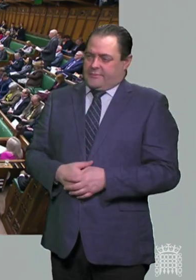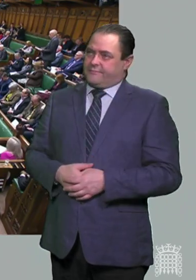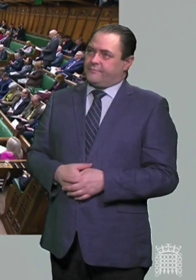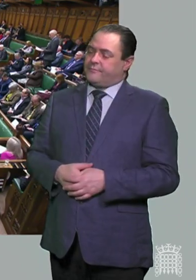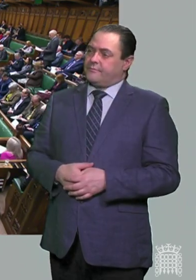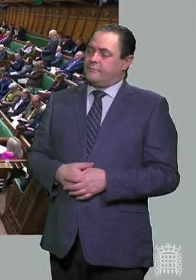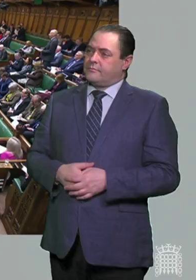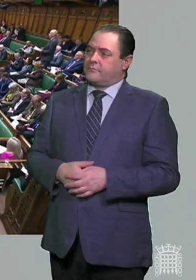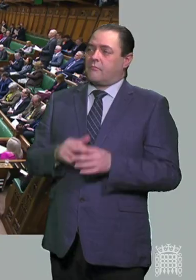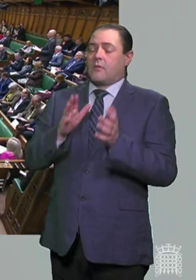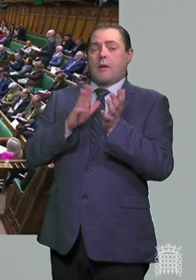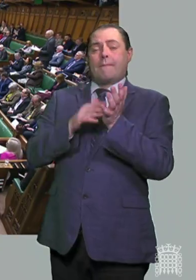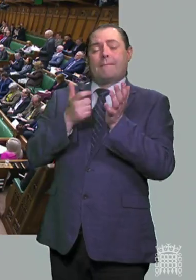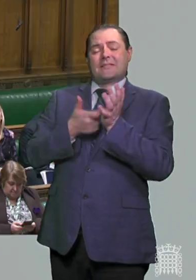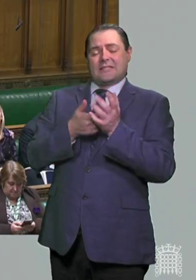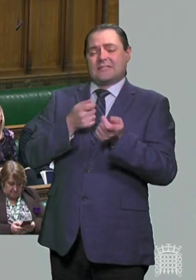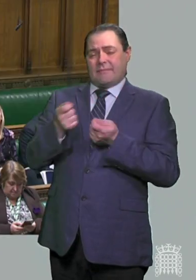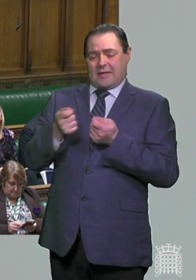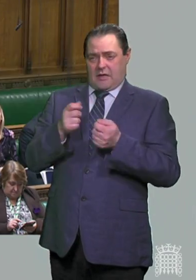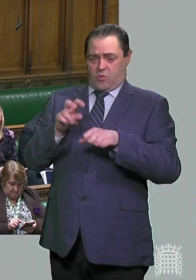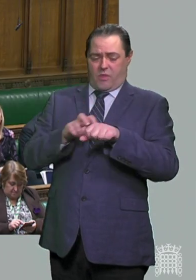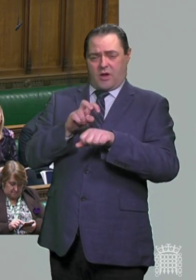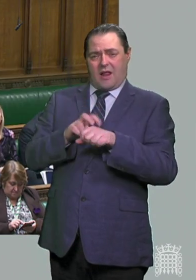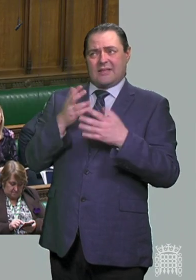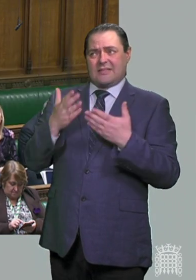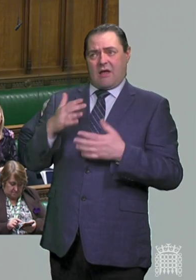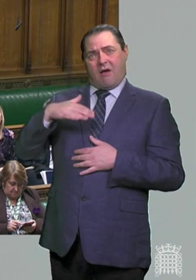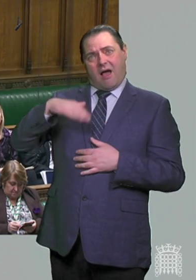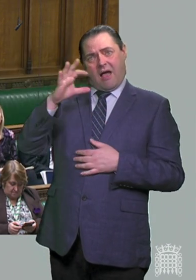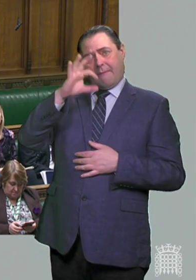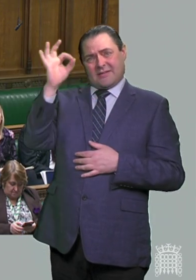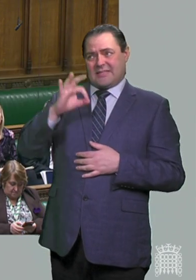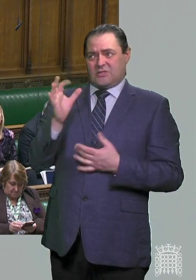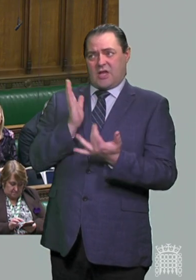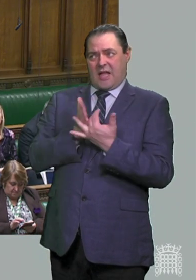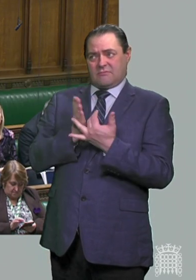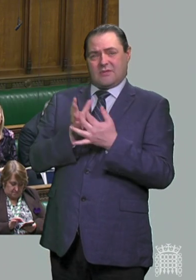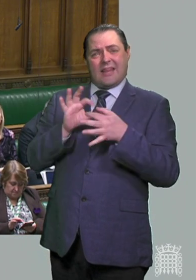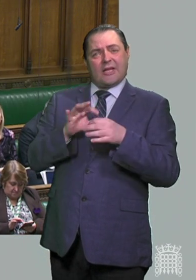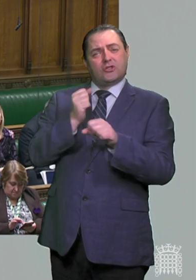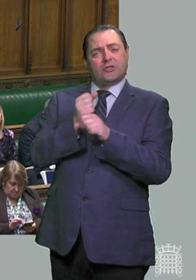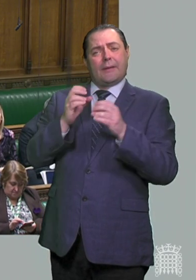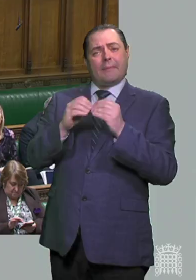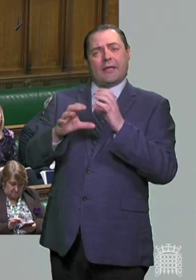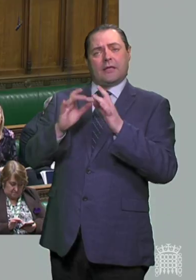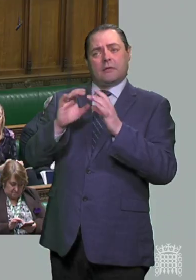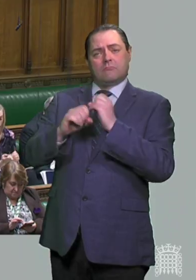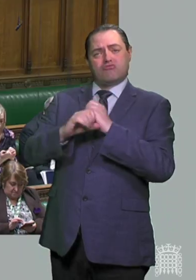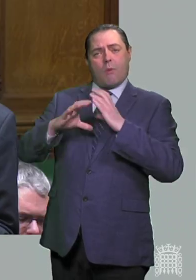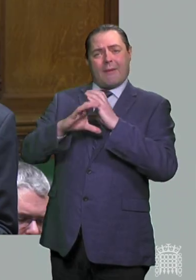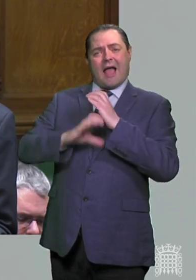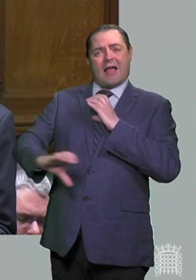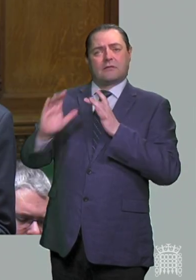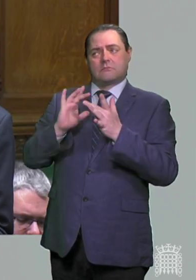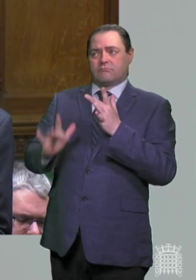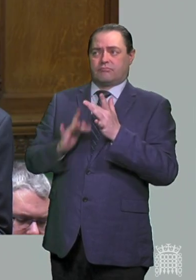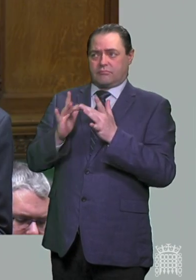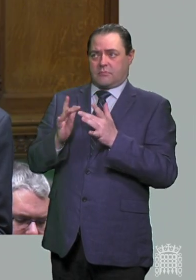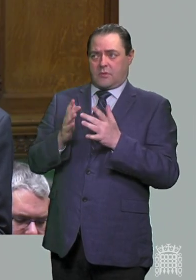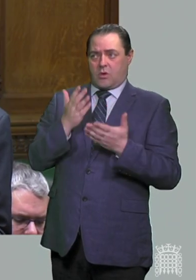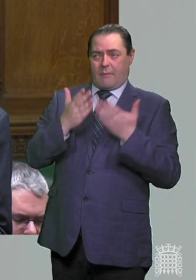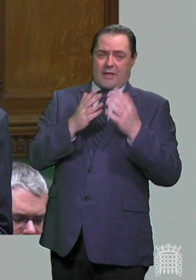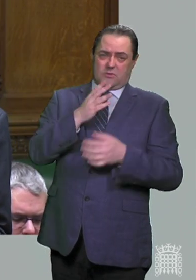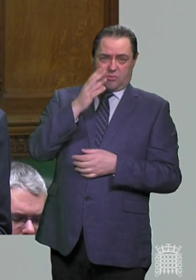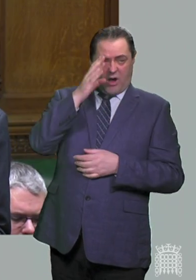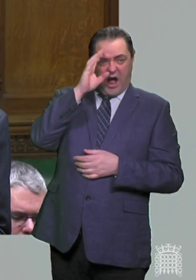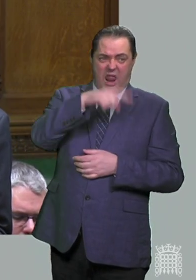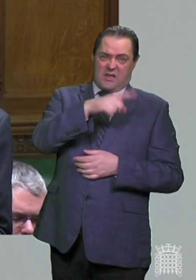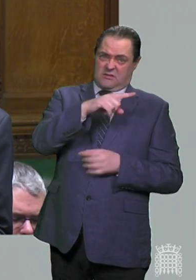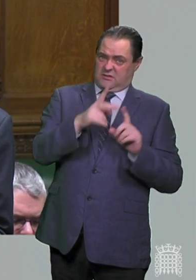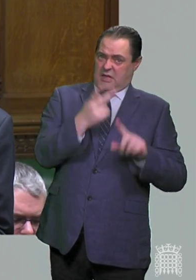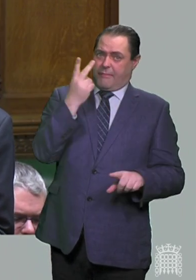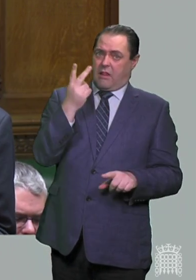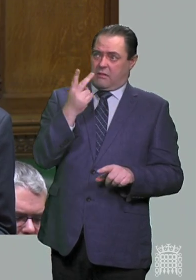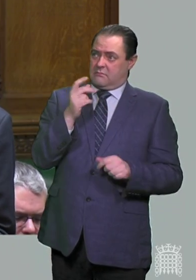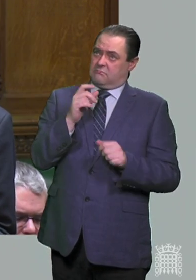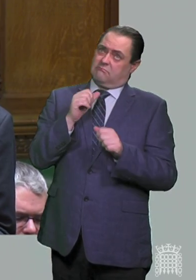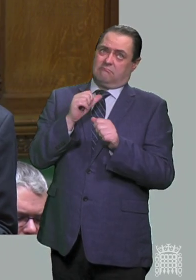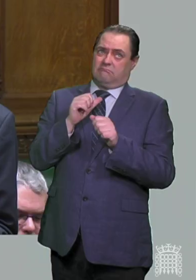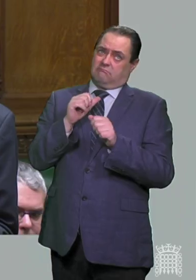Northern Ireland now has the highest percentage accessibility of gigabit-capable broadband in the UK, with a figure twice that of the Republic of Ireland and one of the highest in the world.